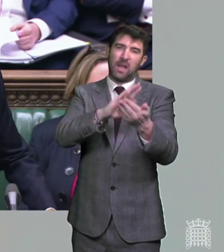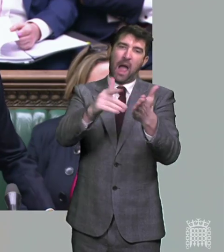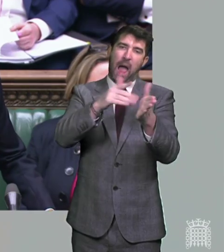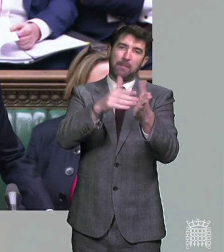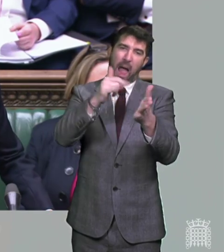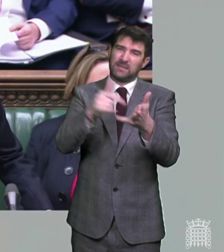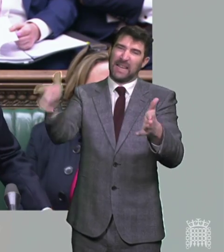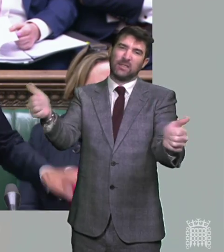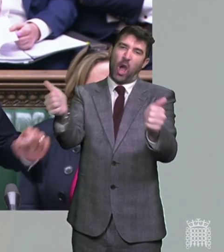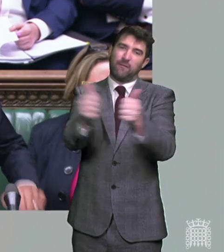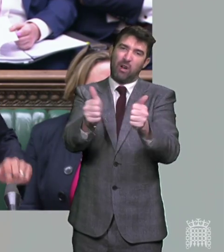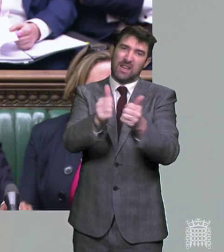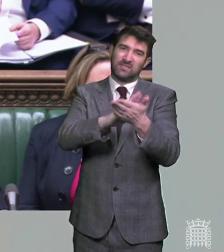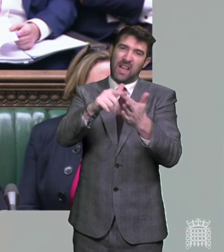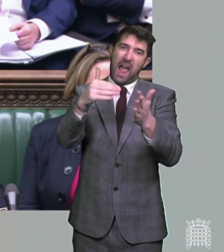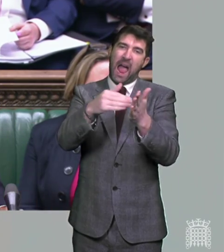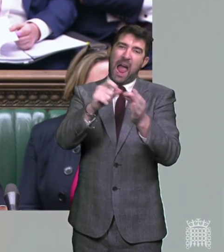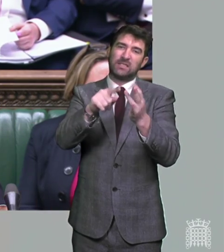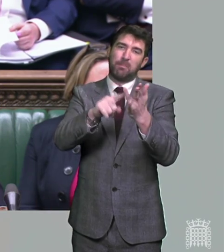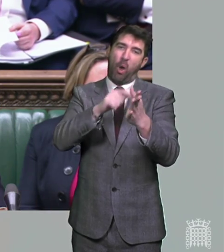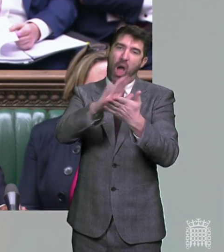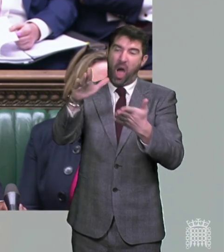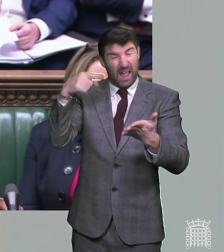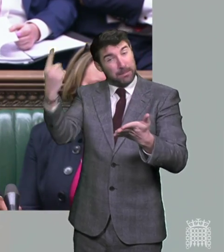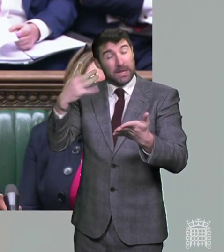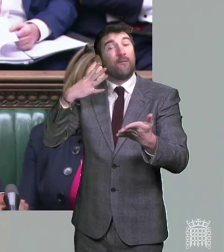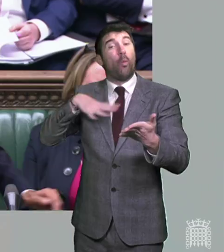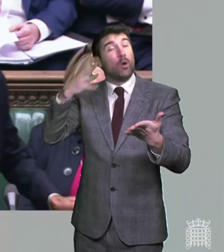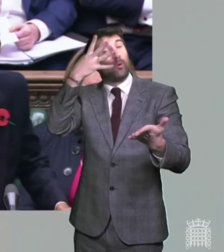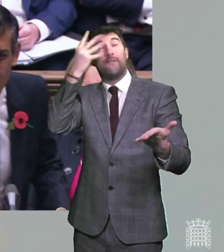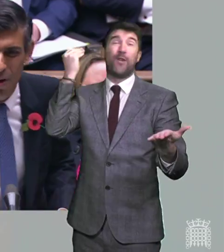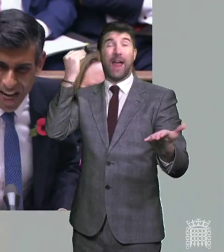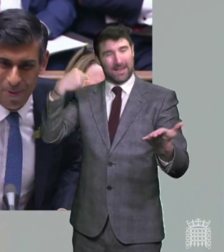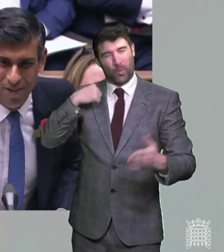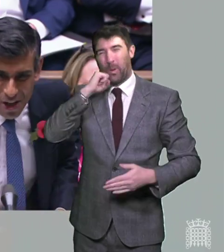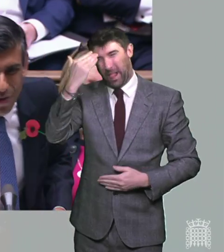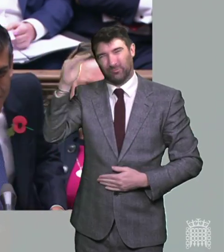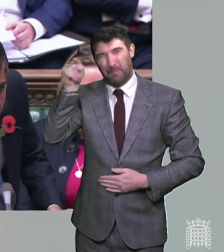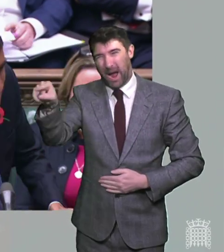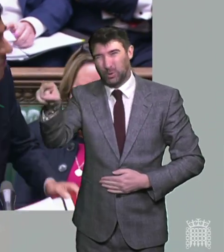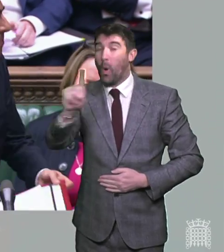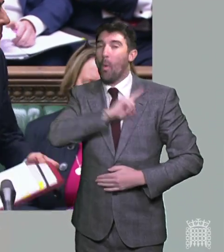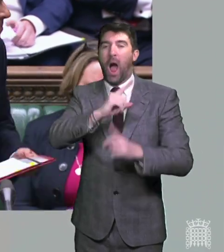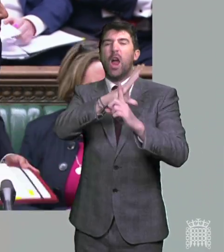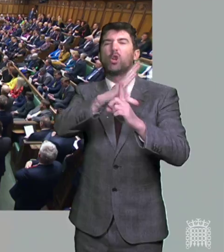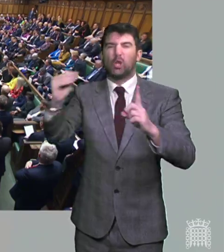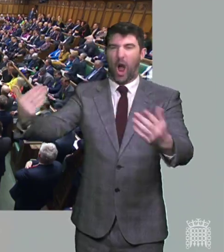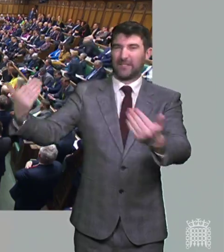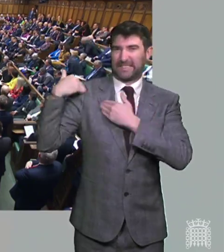He may want to forget about it, but we will remind him of it every week, because it is the Conservative Government who will keep this country safe.